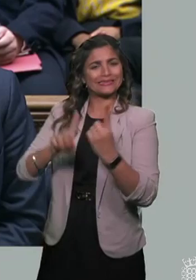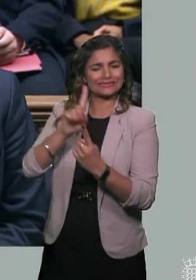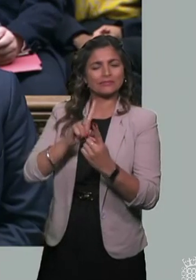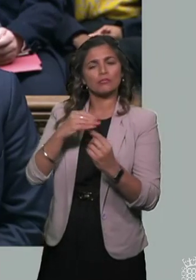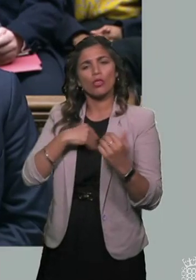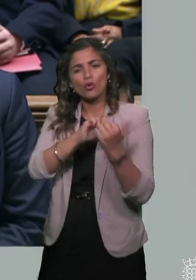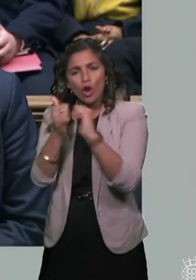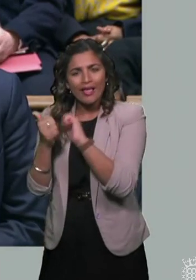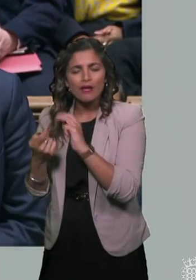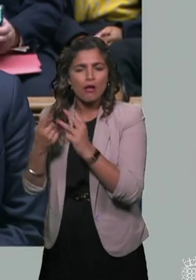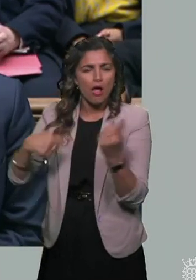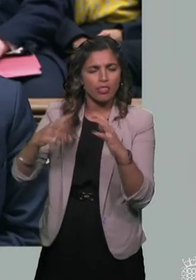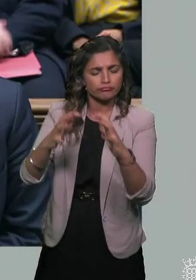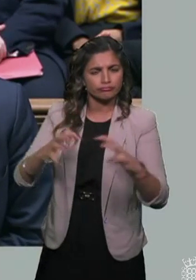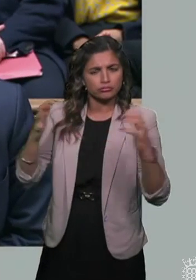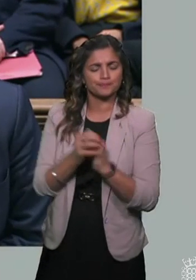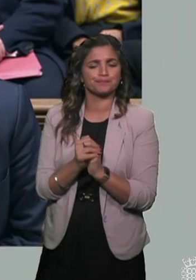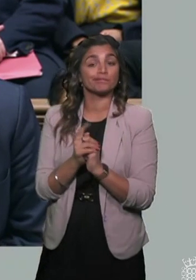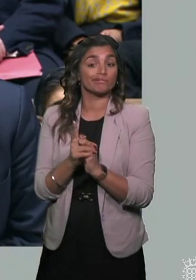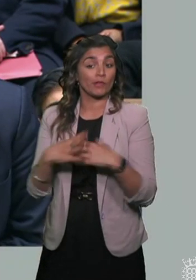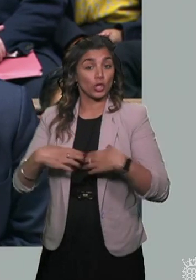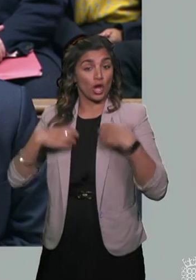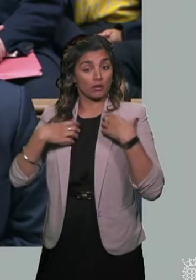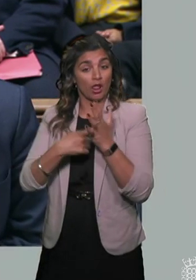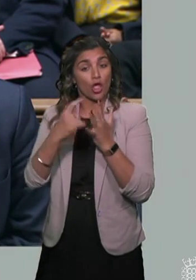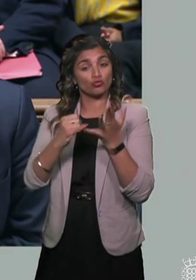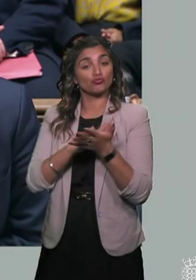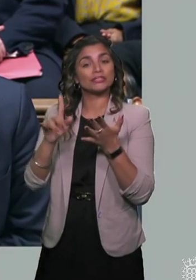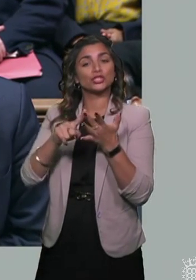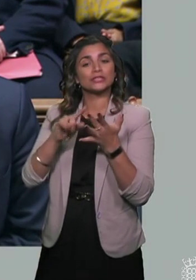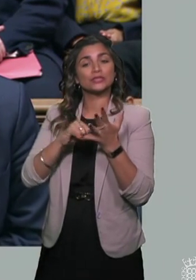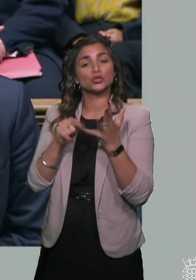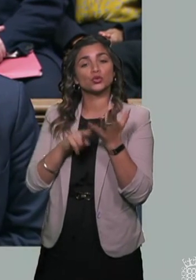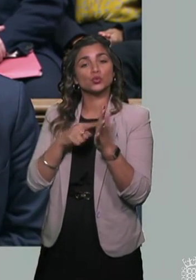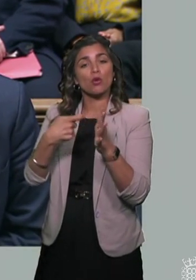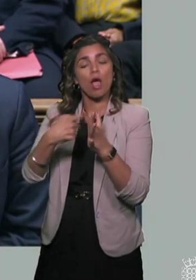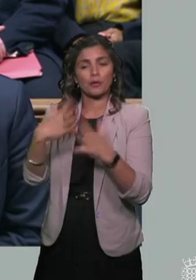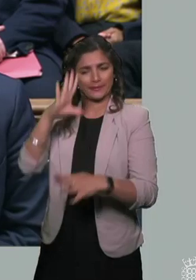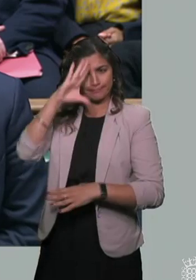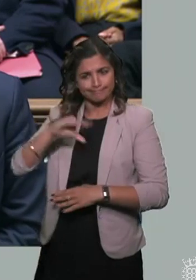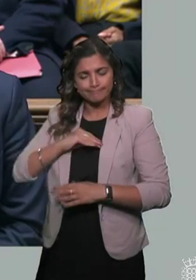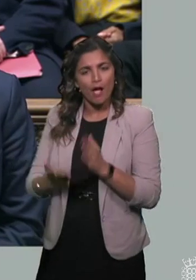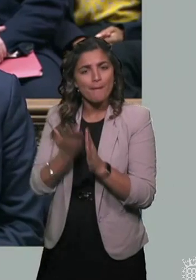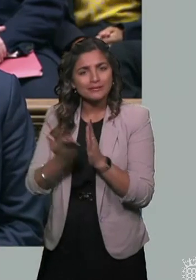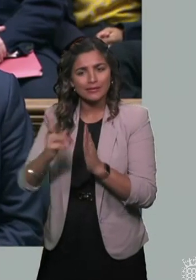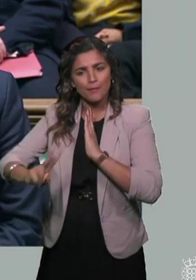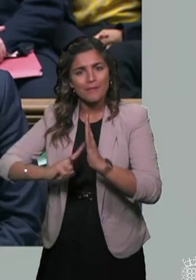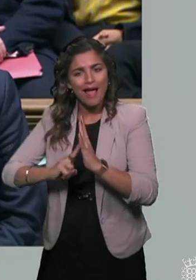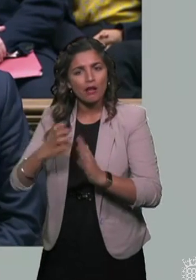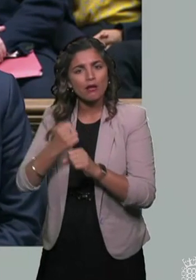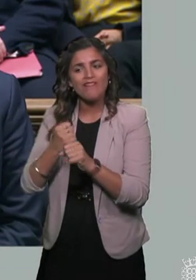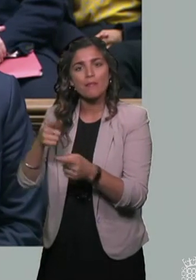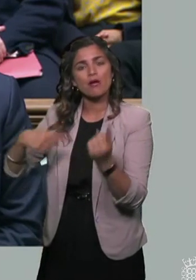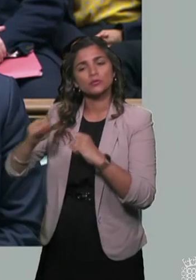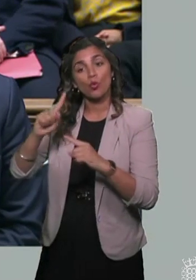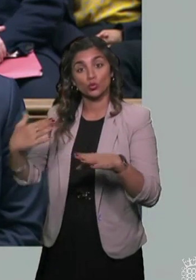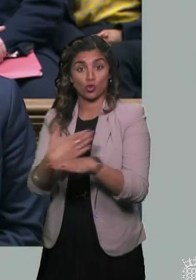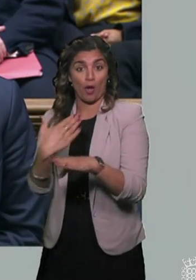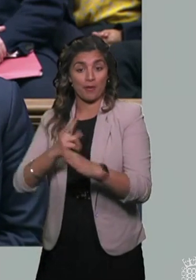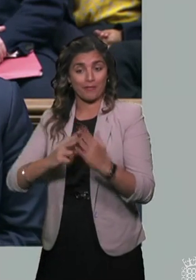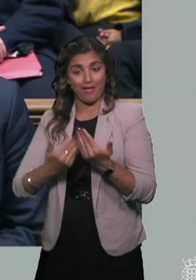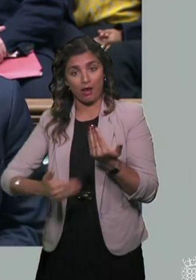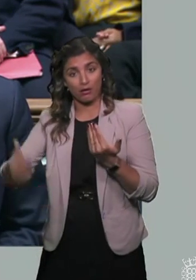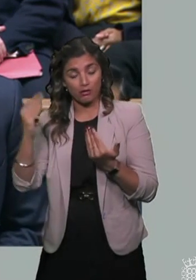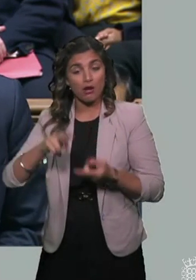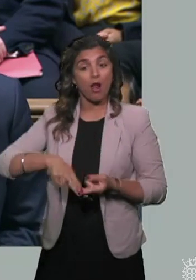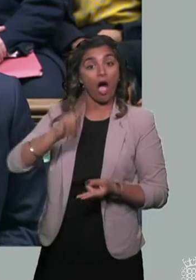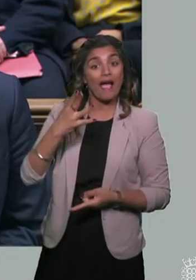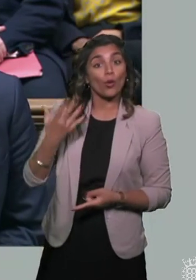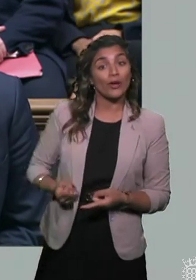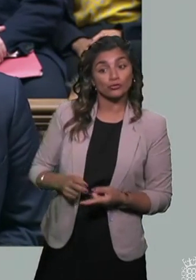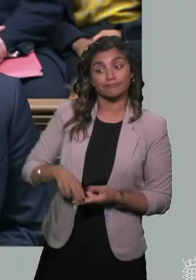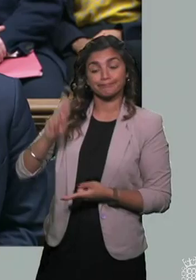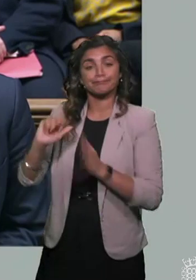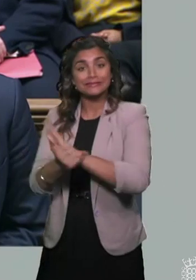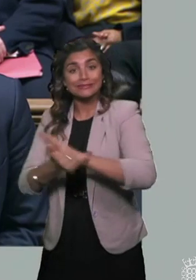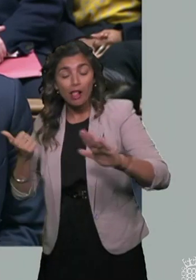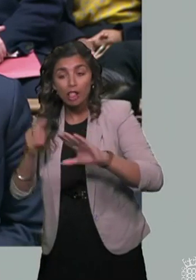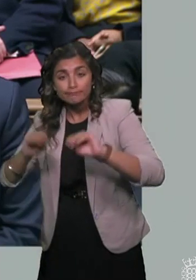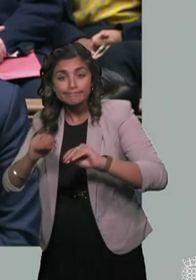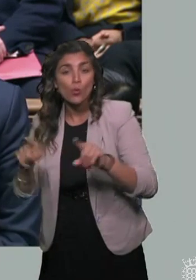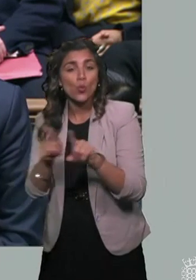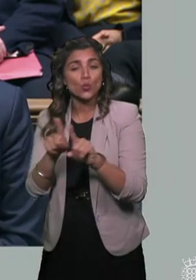This morning I had meetings with ministerial colleagues and others, during which my right honourable Friend the Chancellor updated the Cabinet on how the Government’s plan for jobs is working, with higher wages, higher skills and rising productivity.